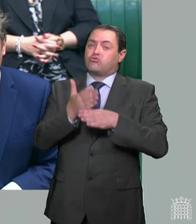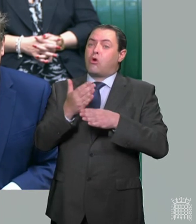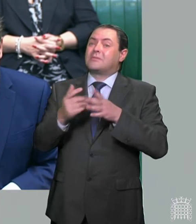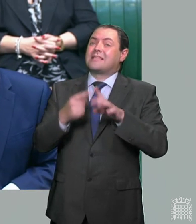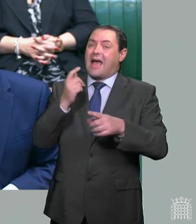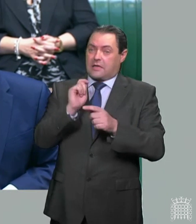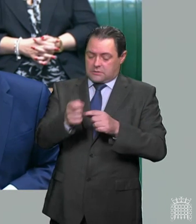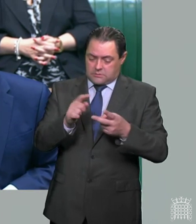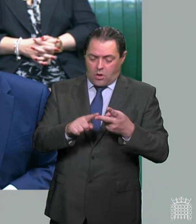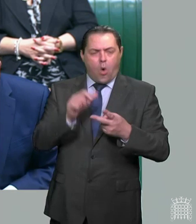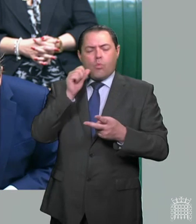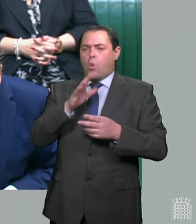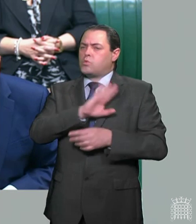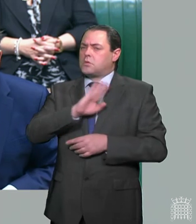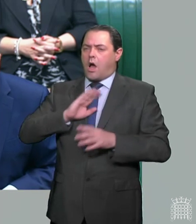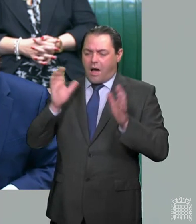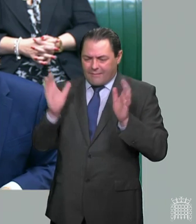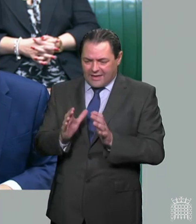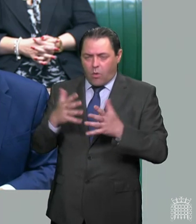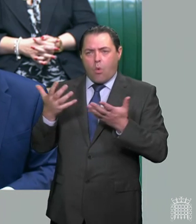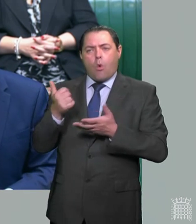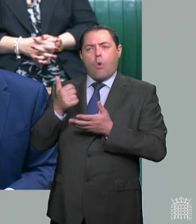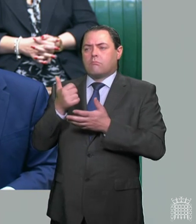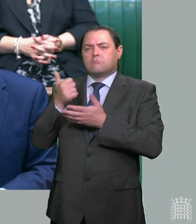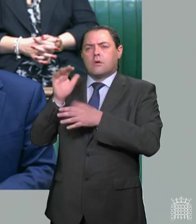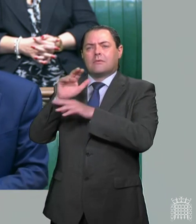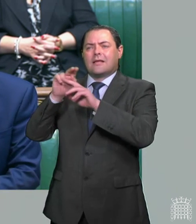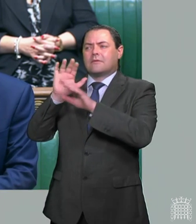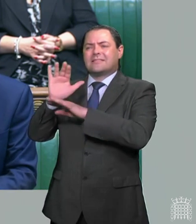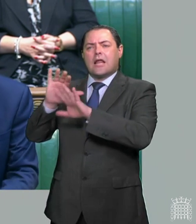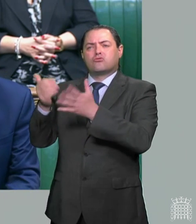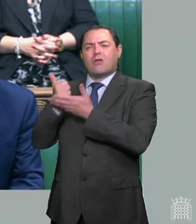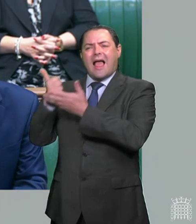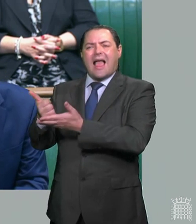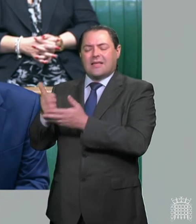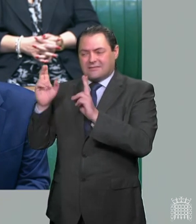He promised he would not cut the Army or the aid budget; he has cut both.